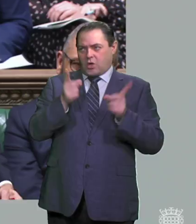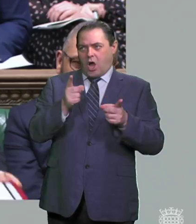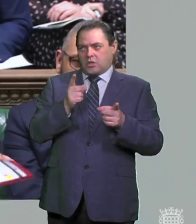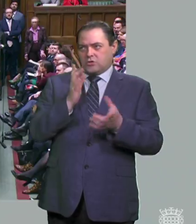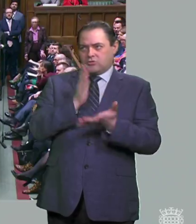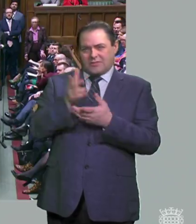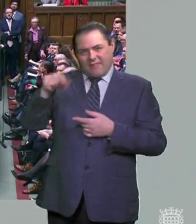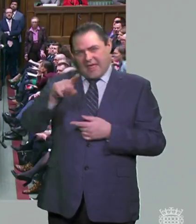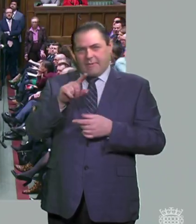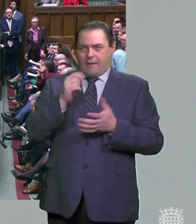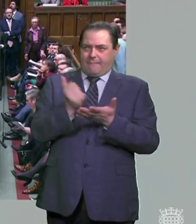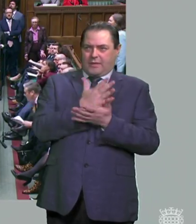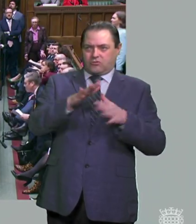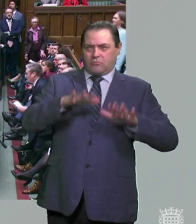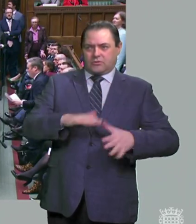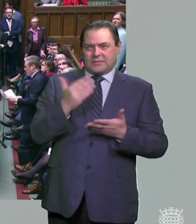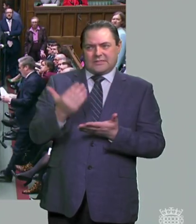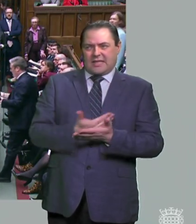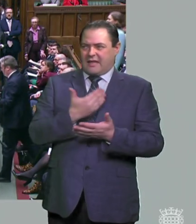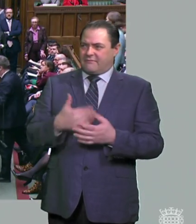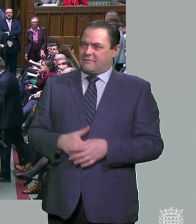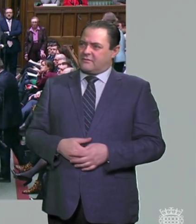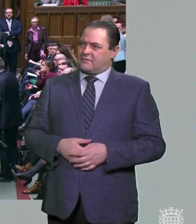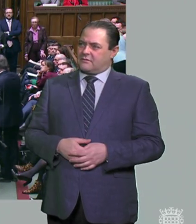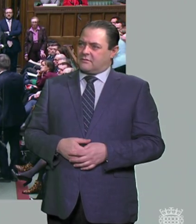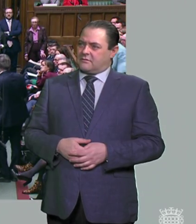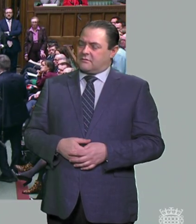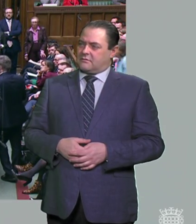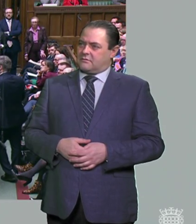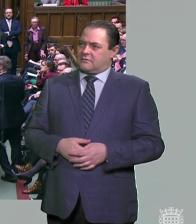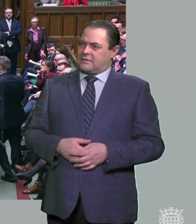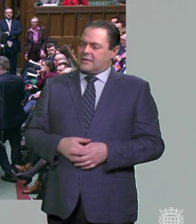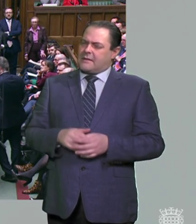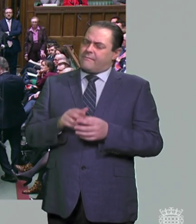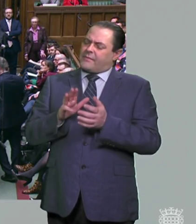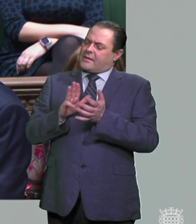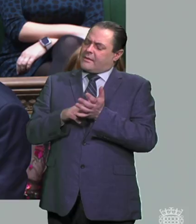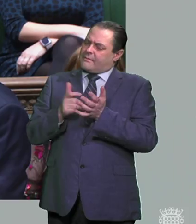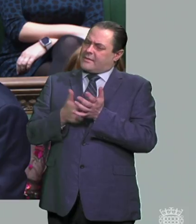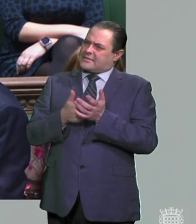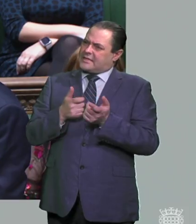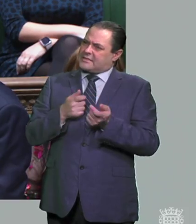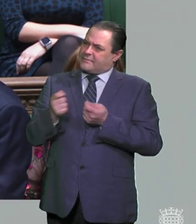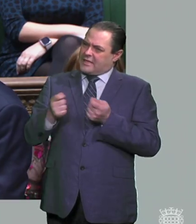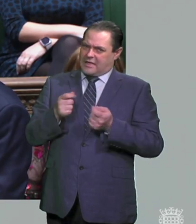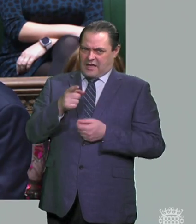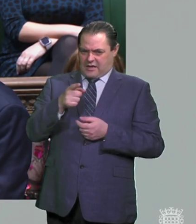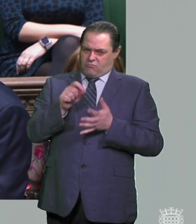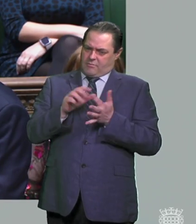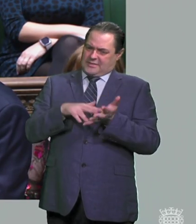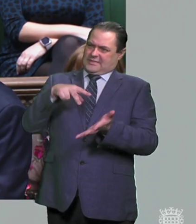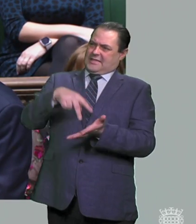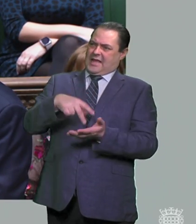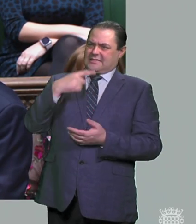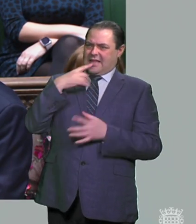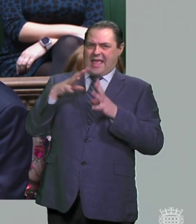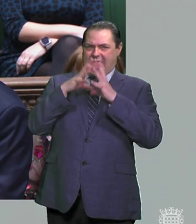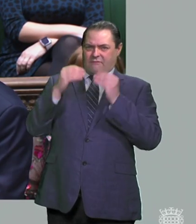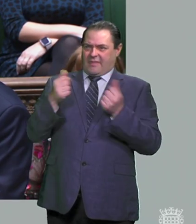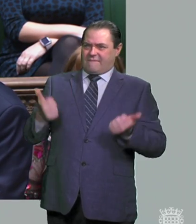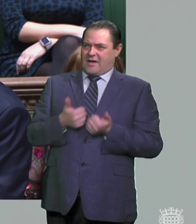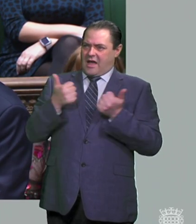The Prime Minister stands there and pretends that everything is fine.